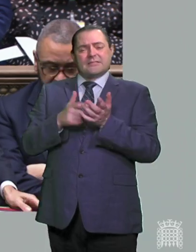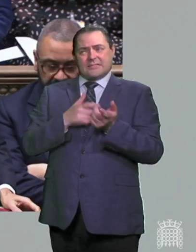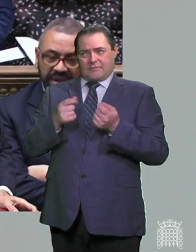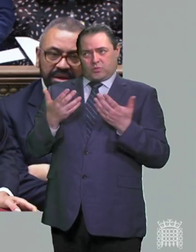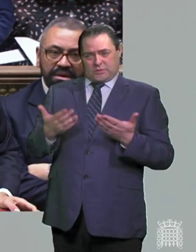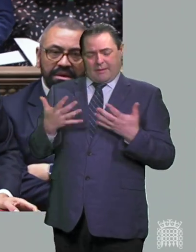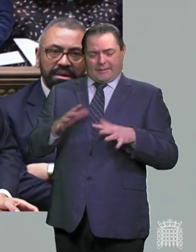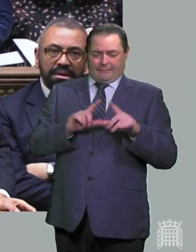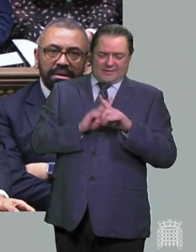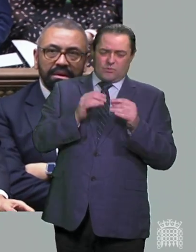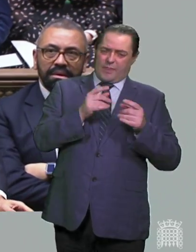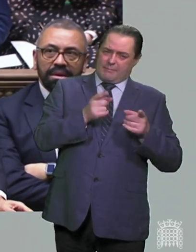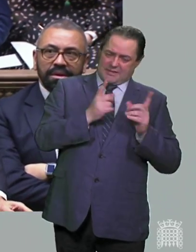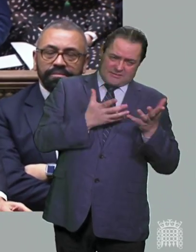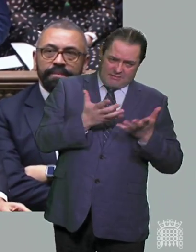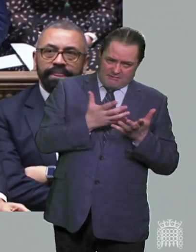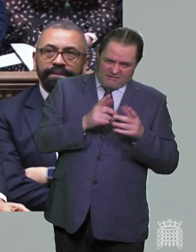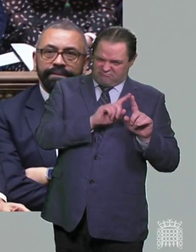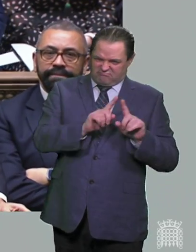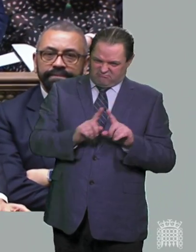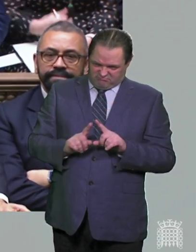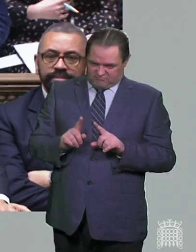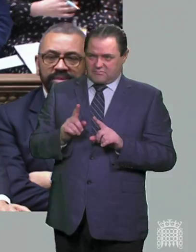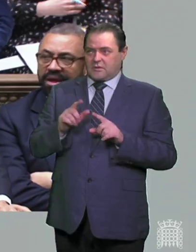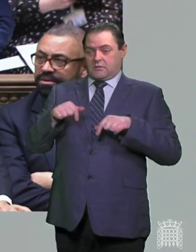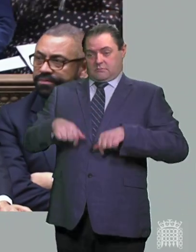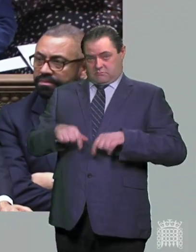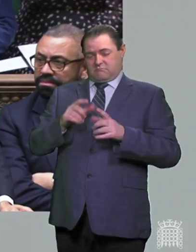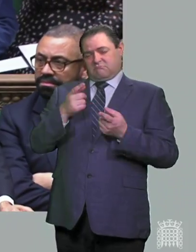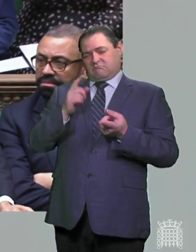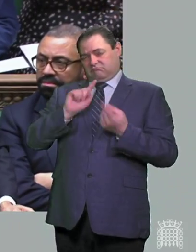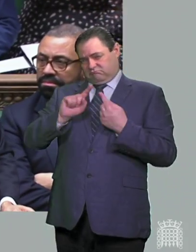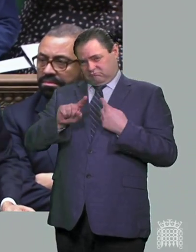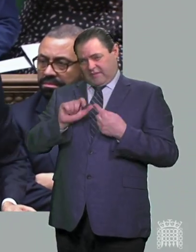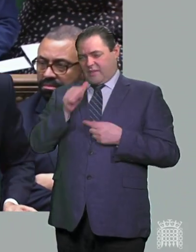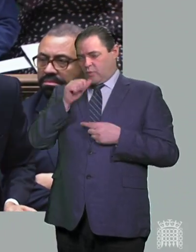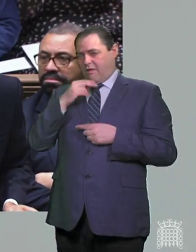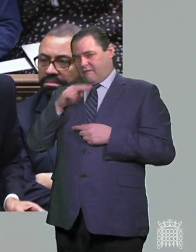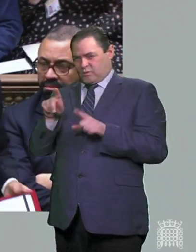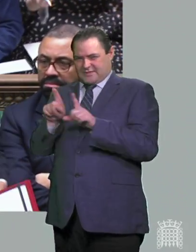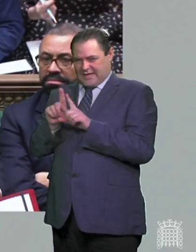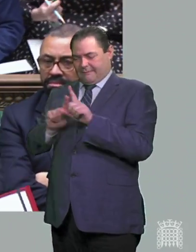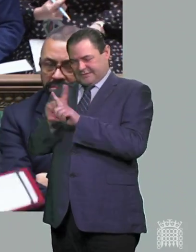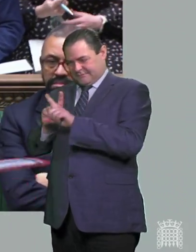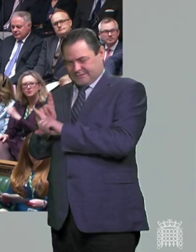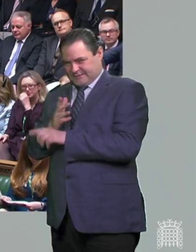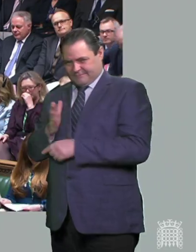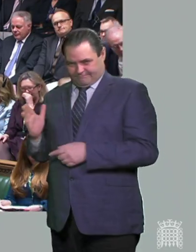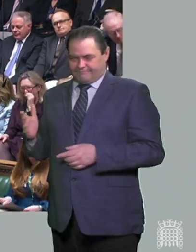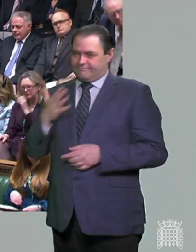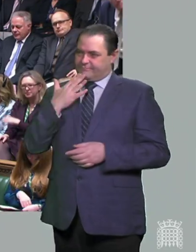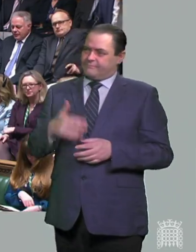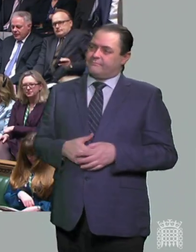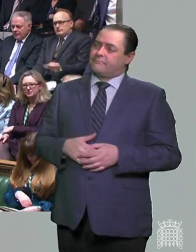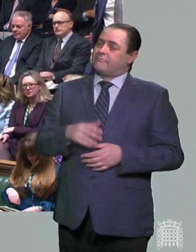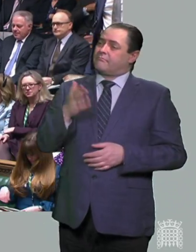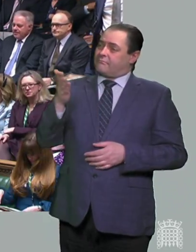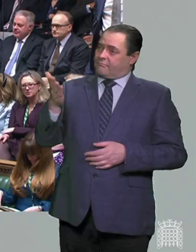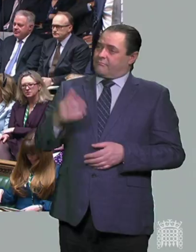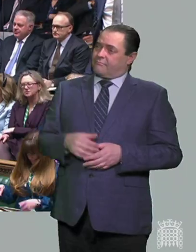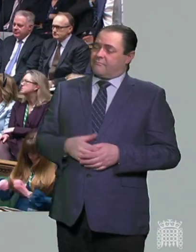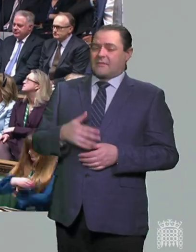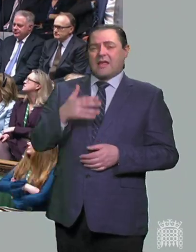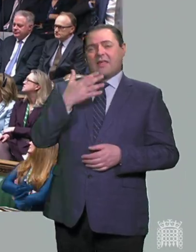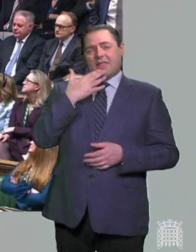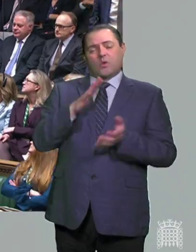This morning I had meetings with ministerial colleagues and others. In addition to my duties in this House, I shall have further such meetings later today.